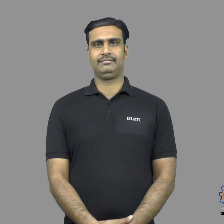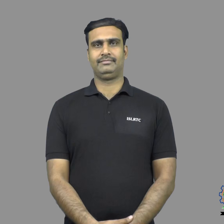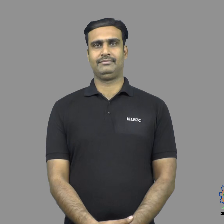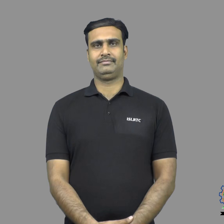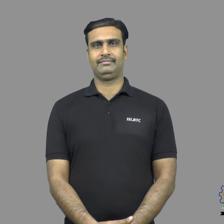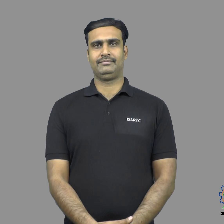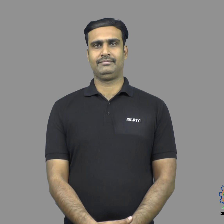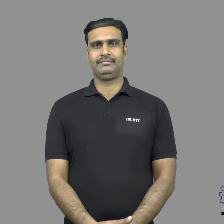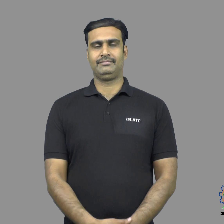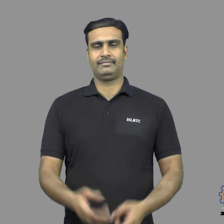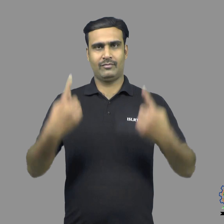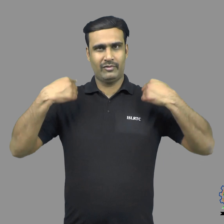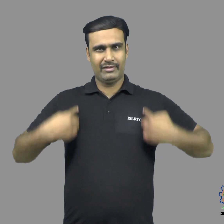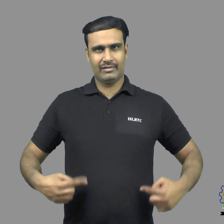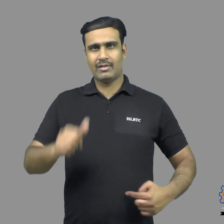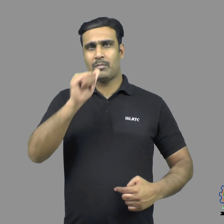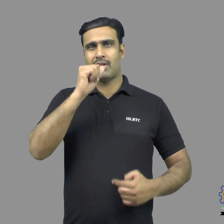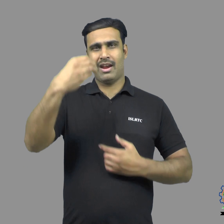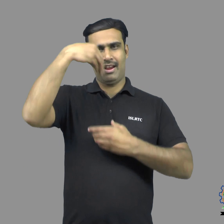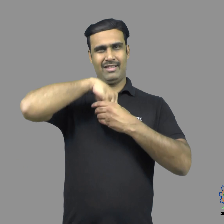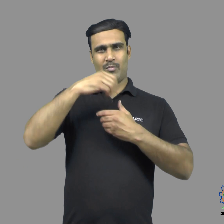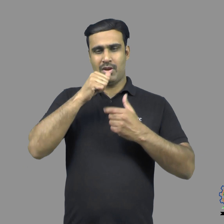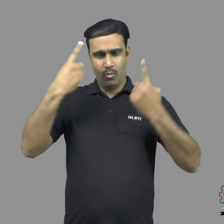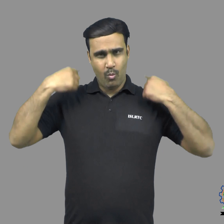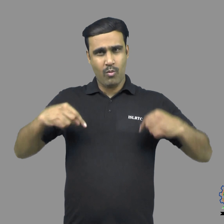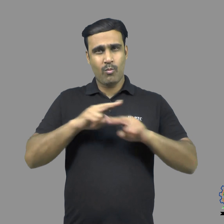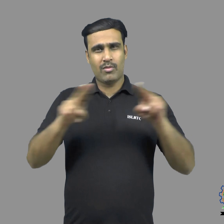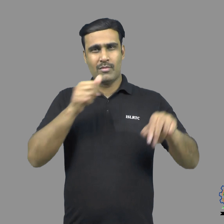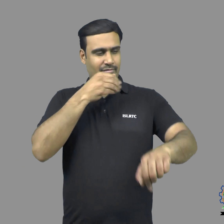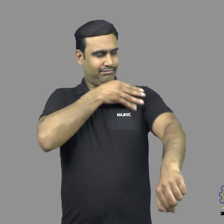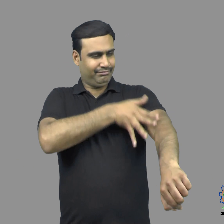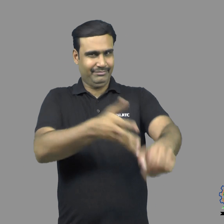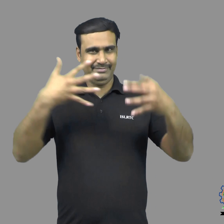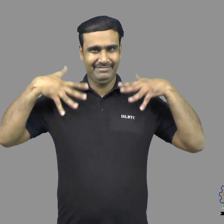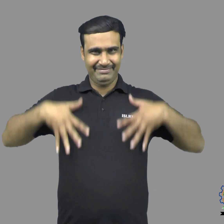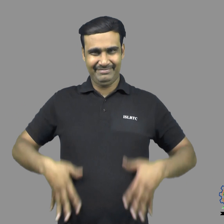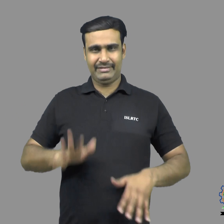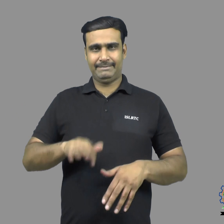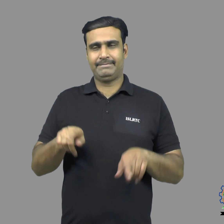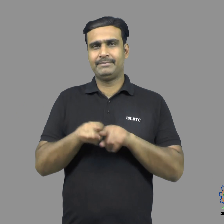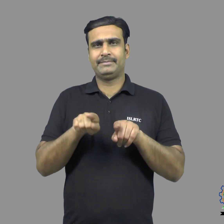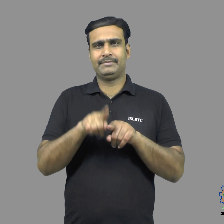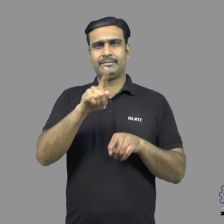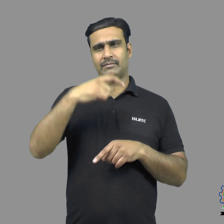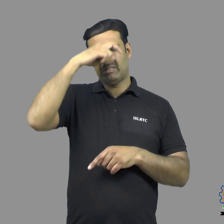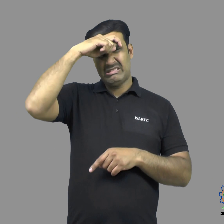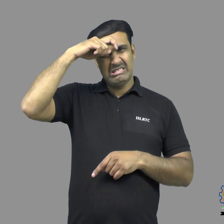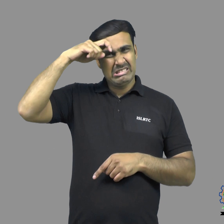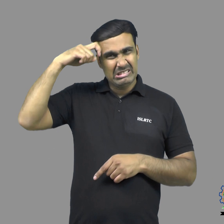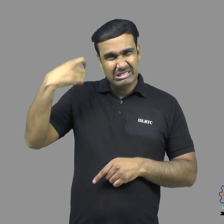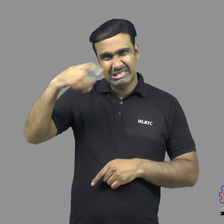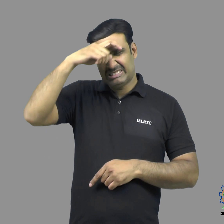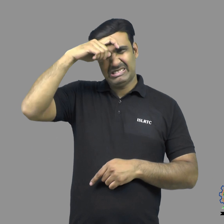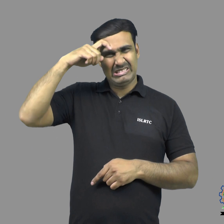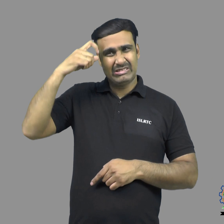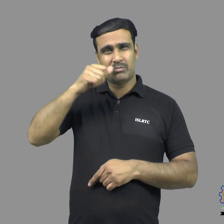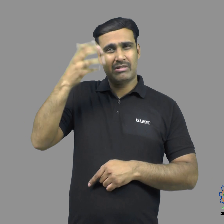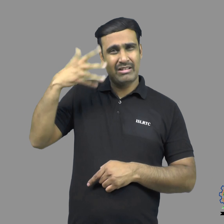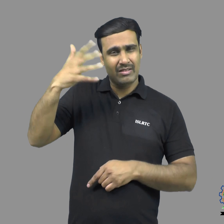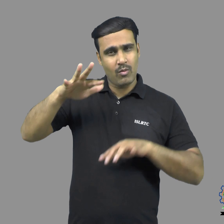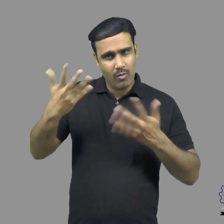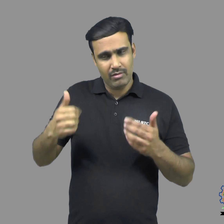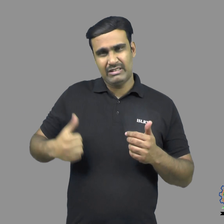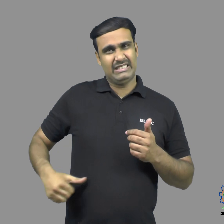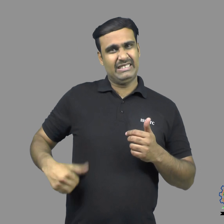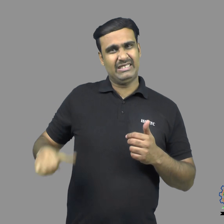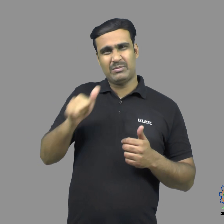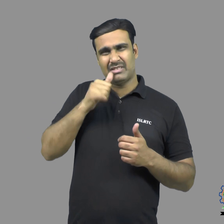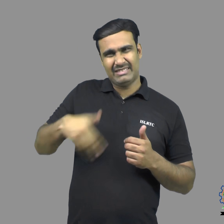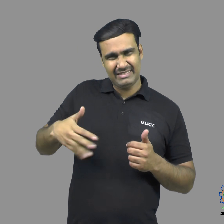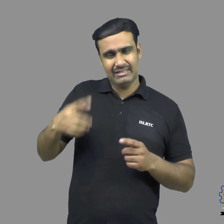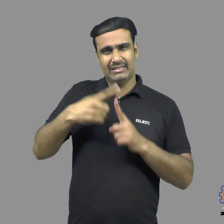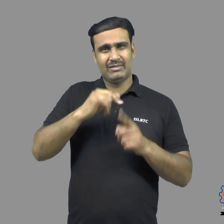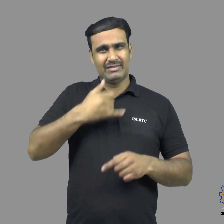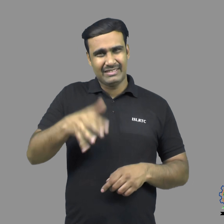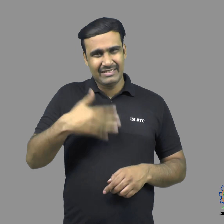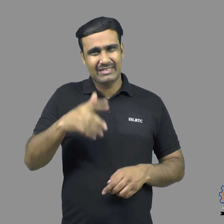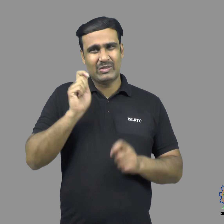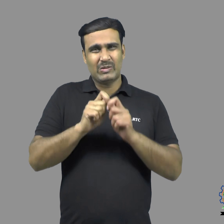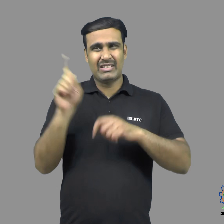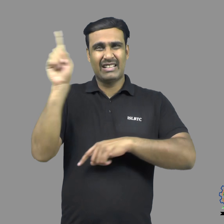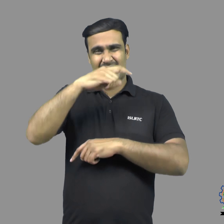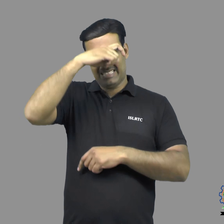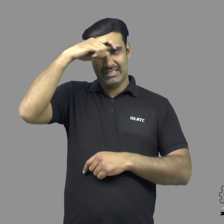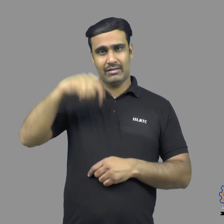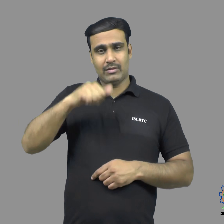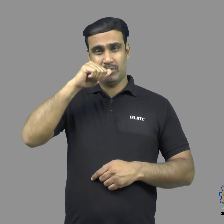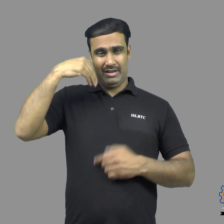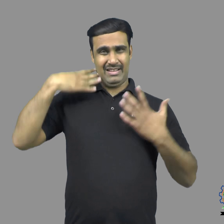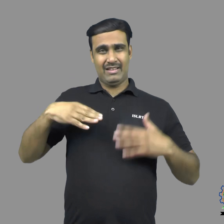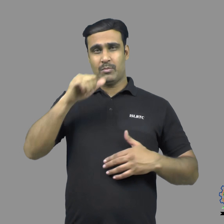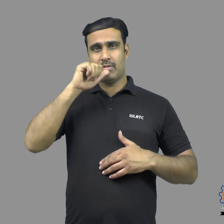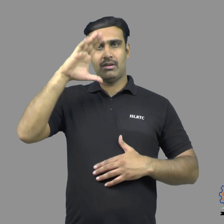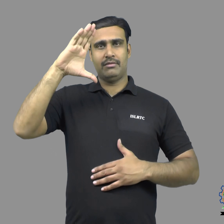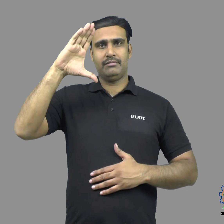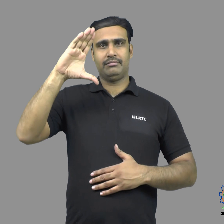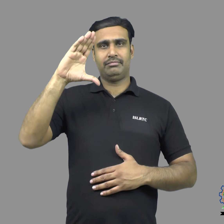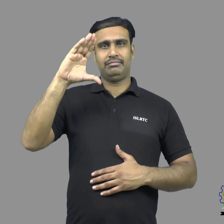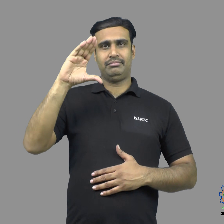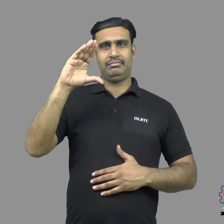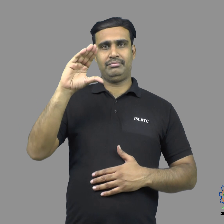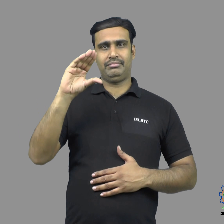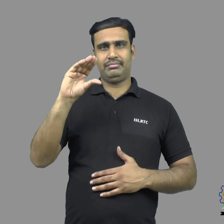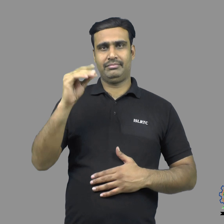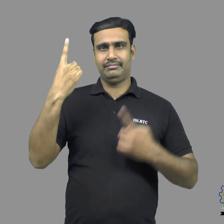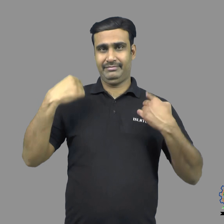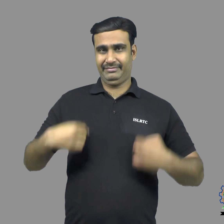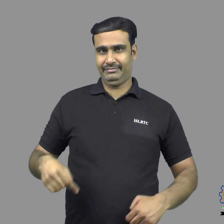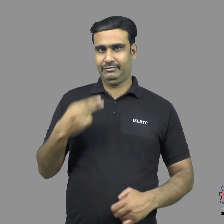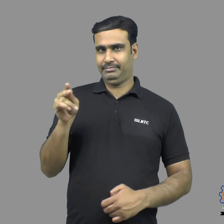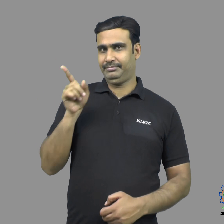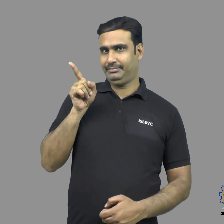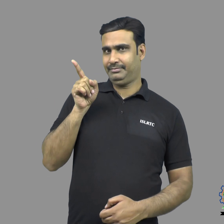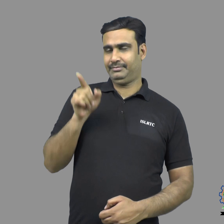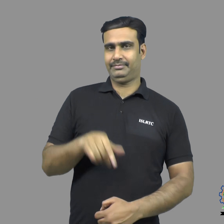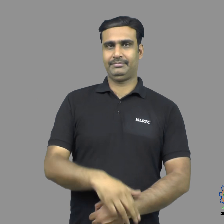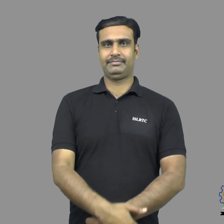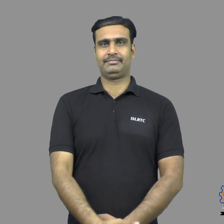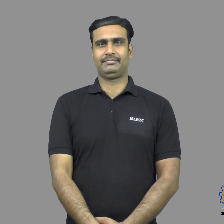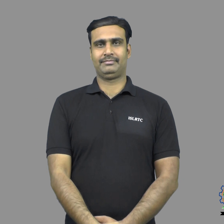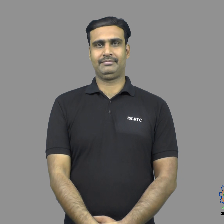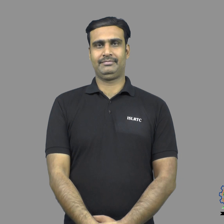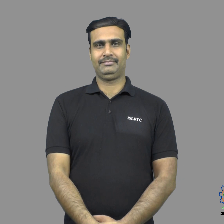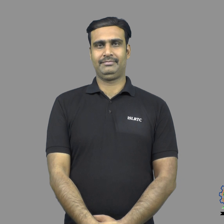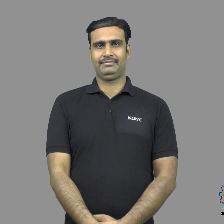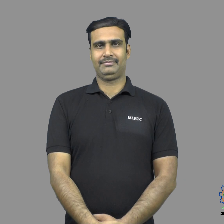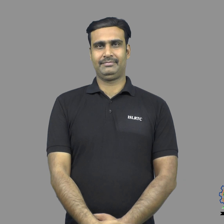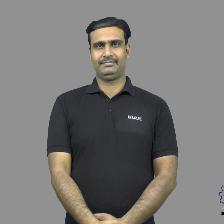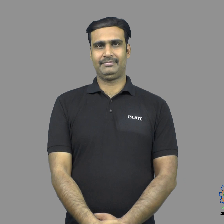Dehydration